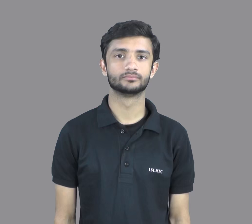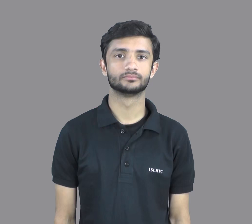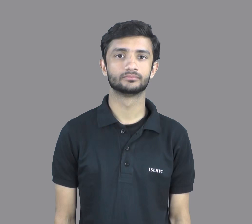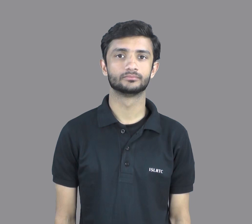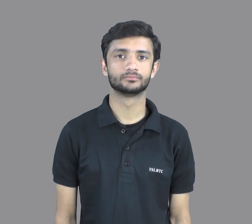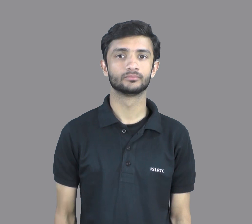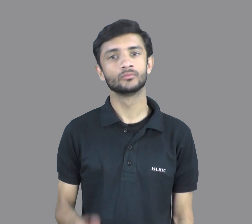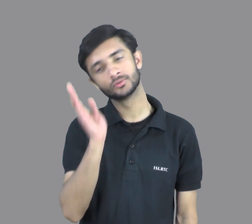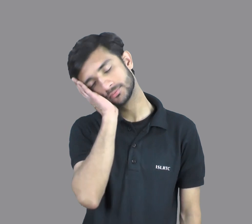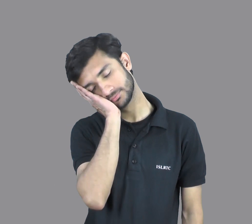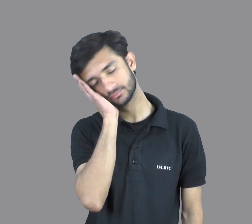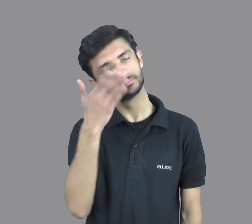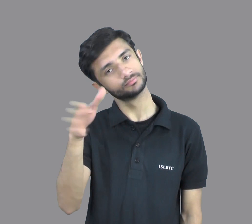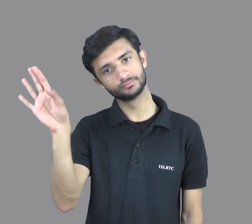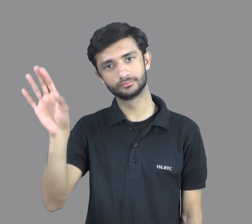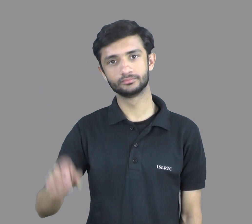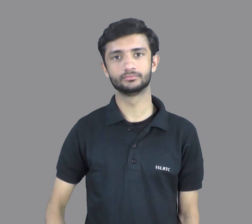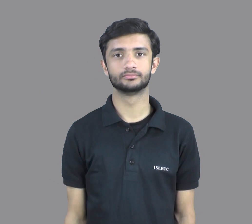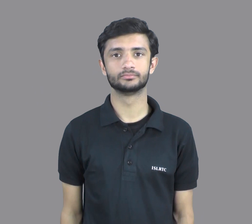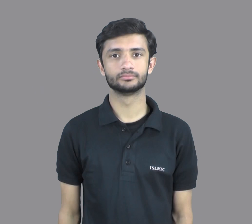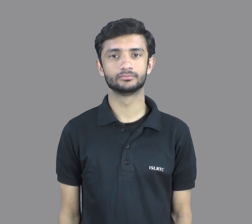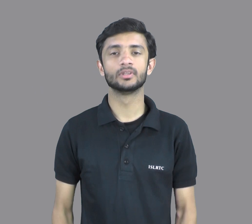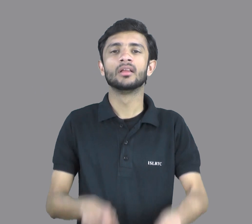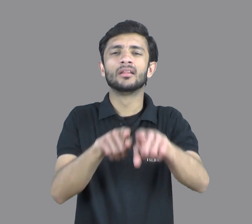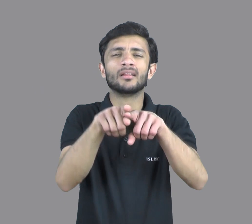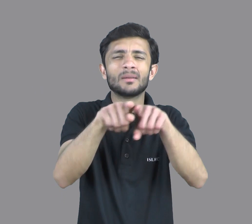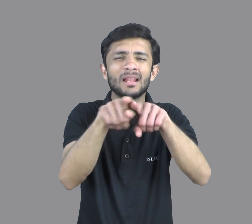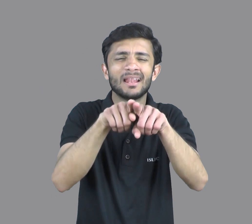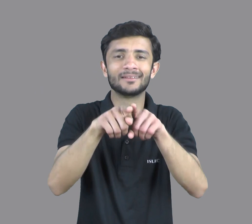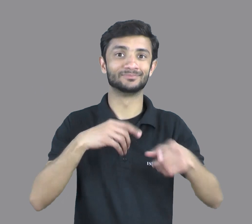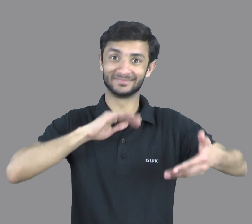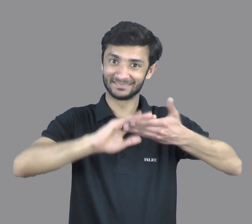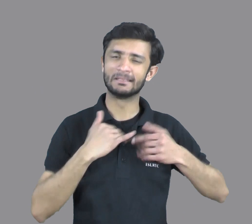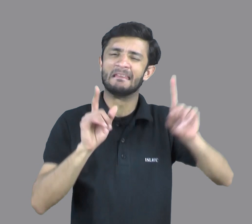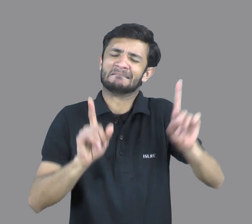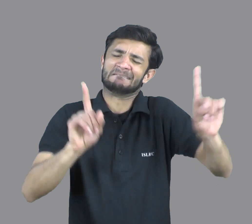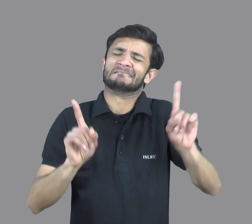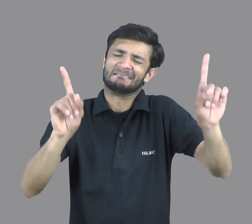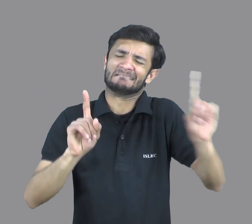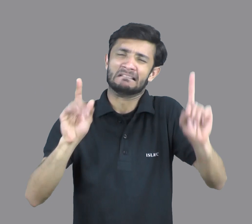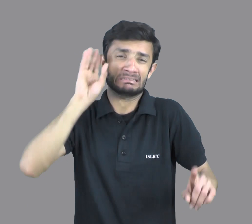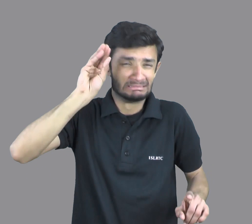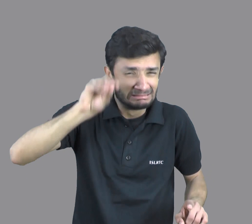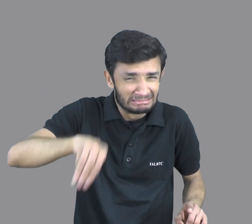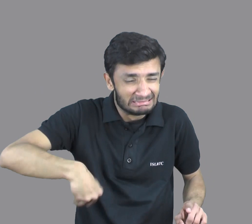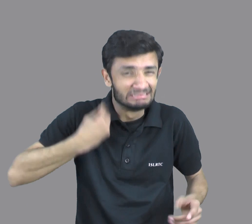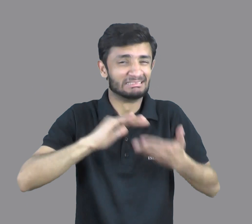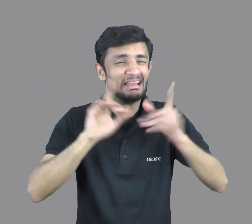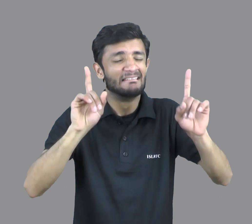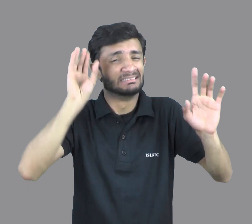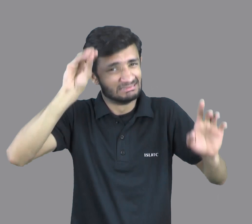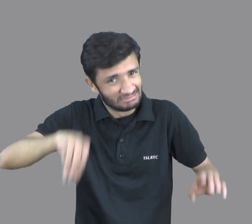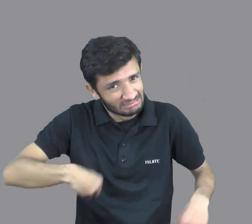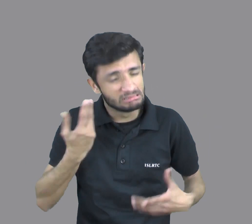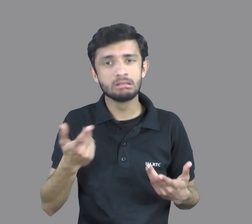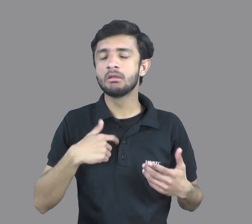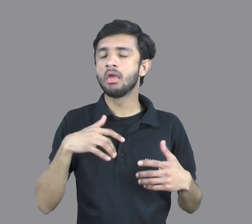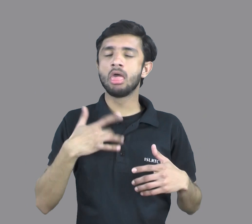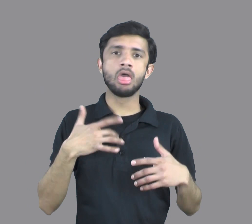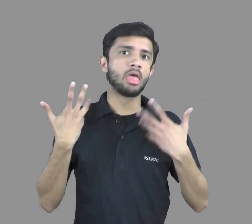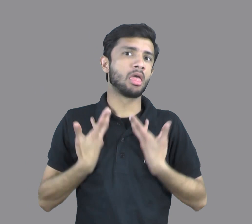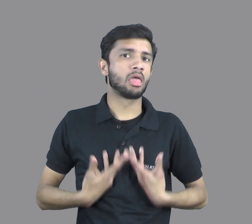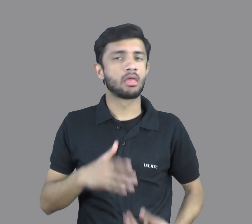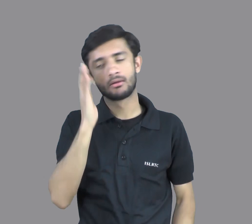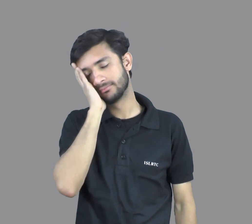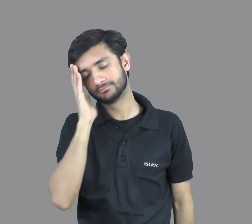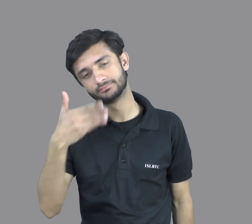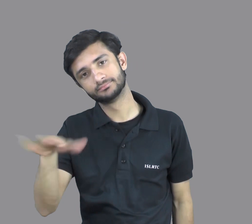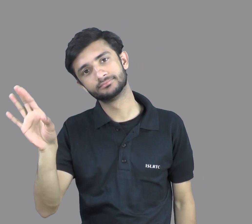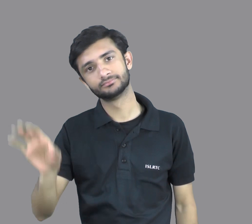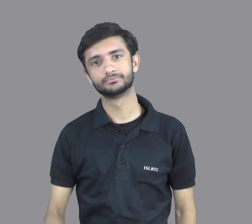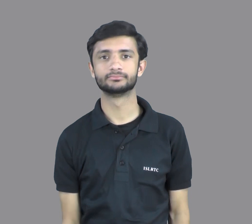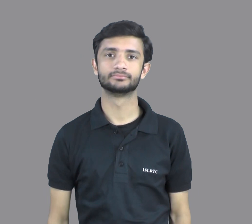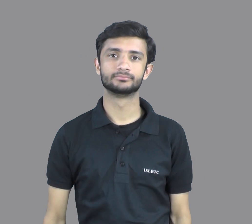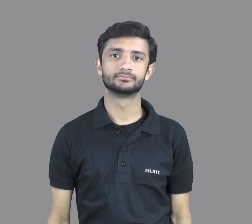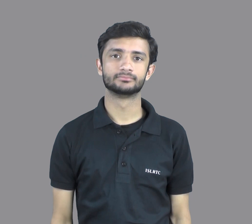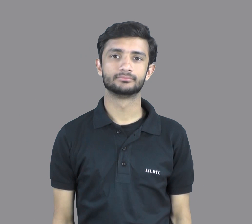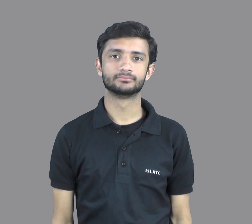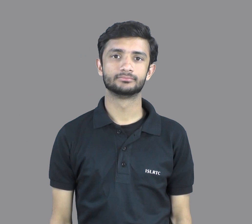Hit the Sack